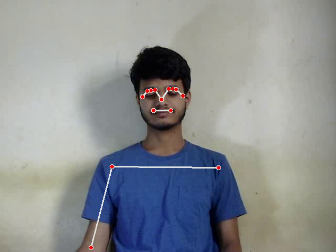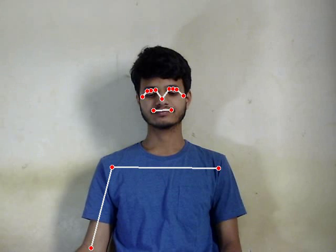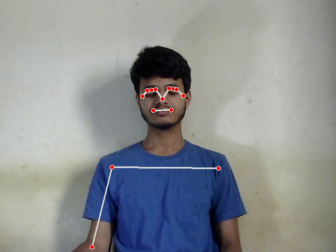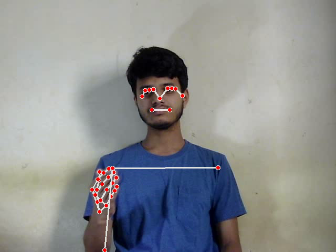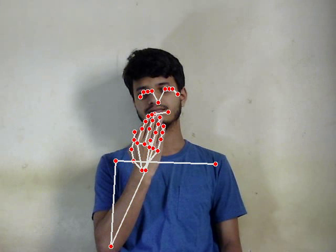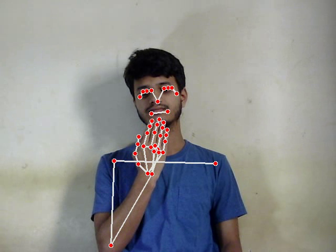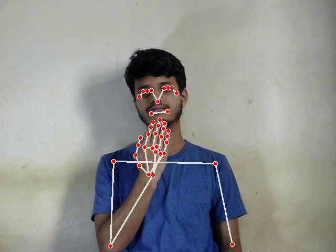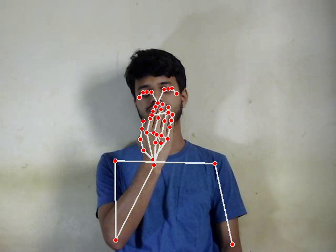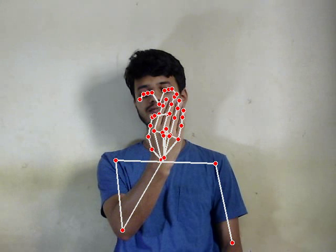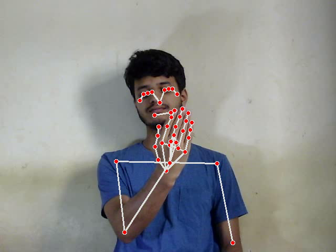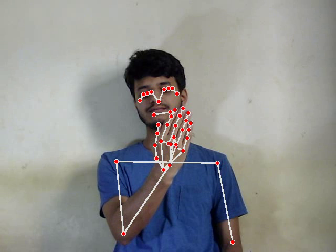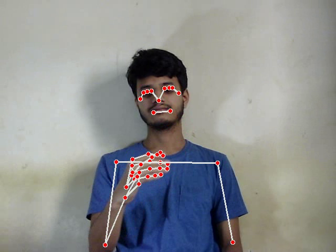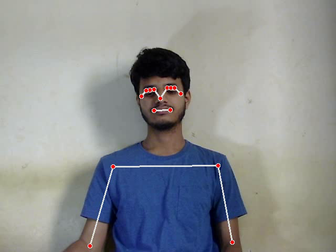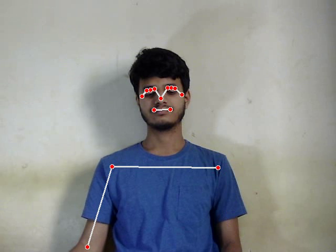thank you